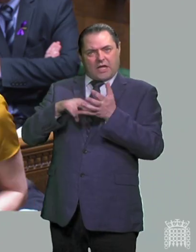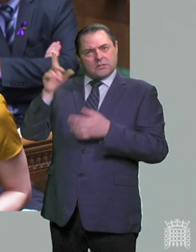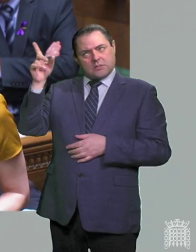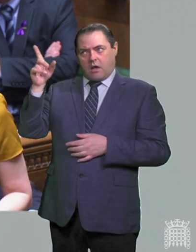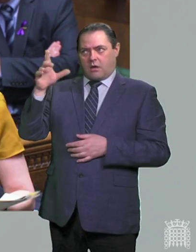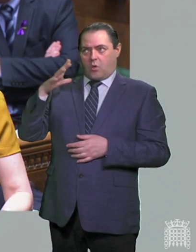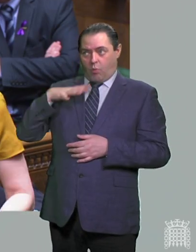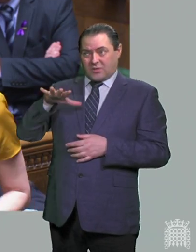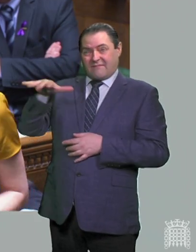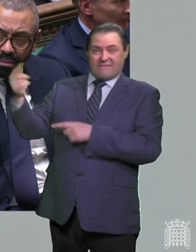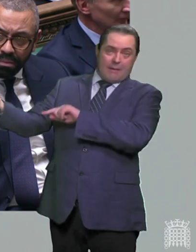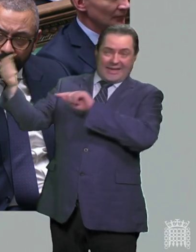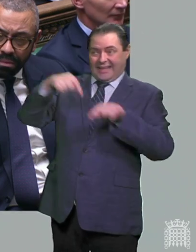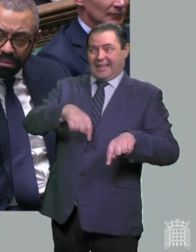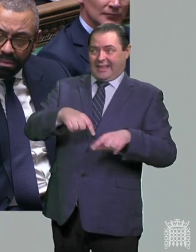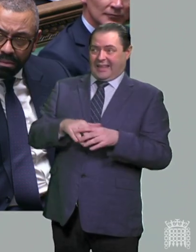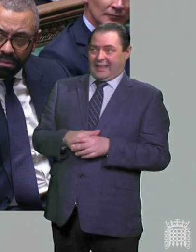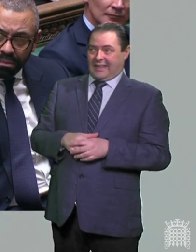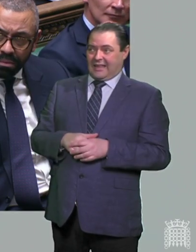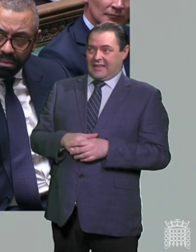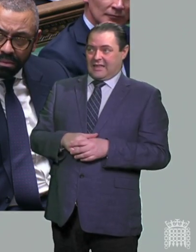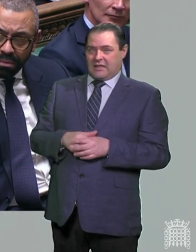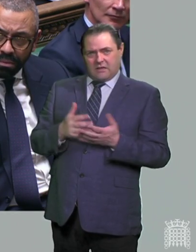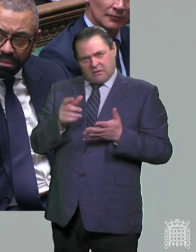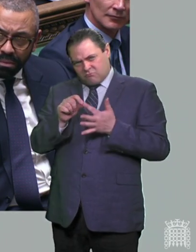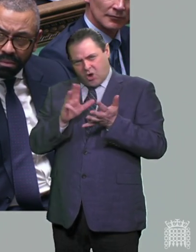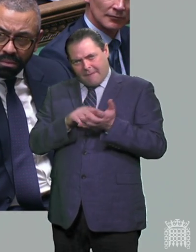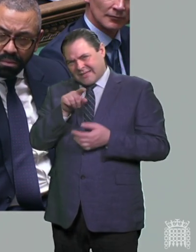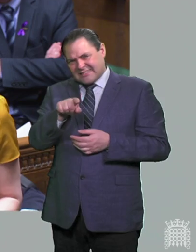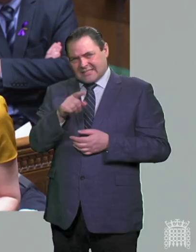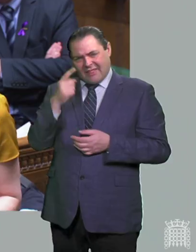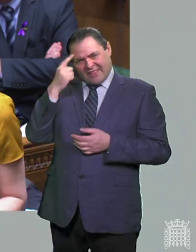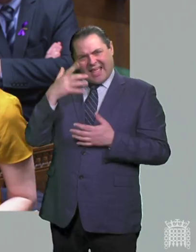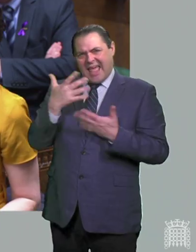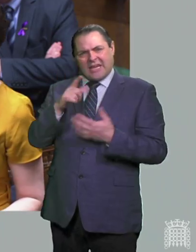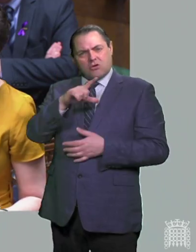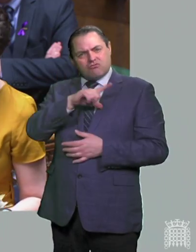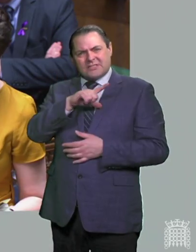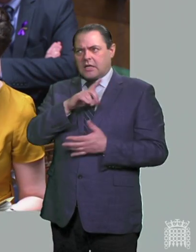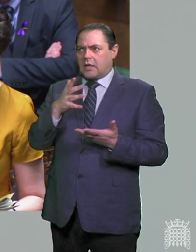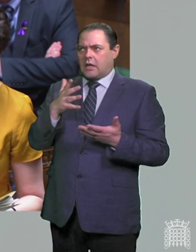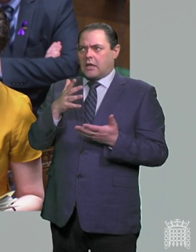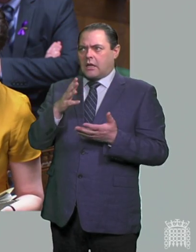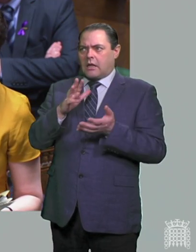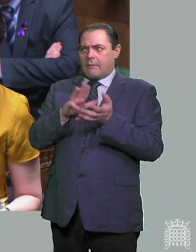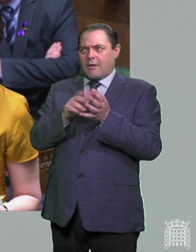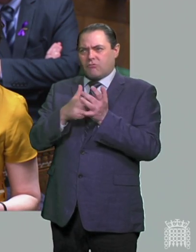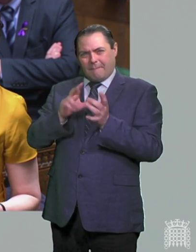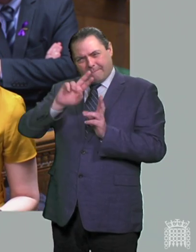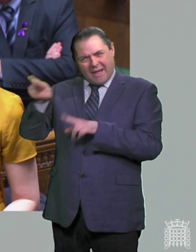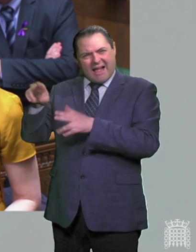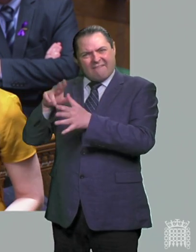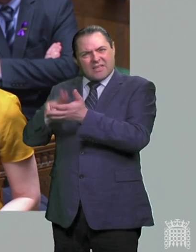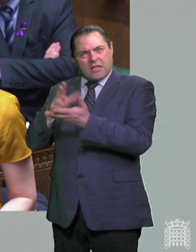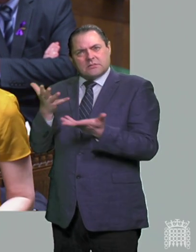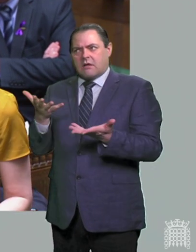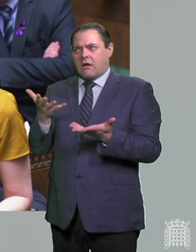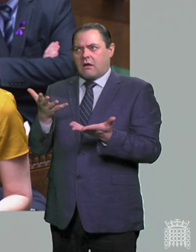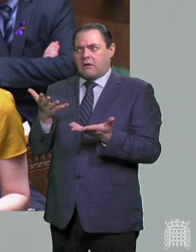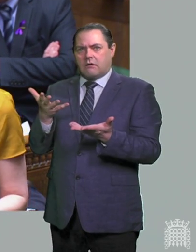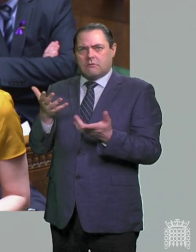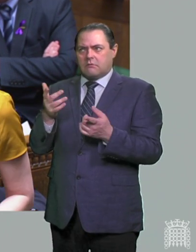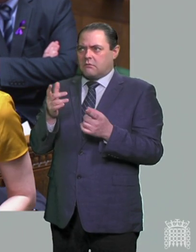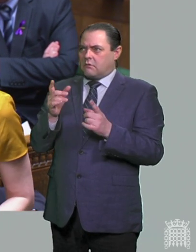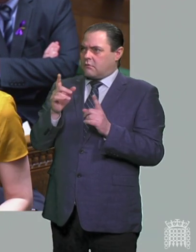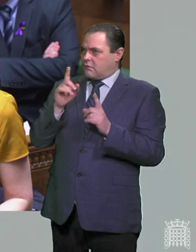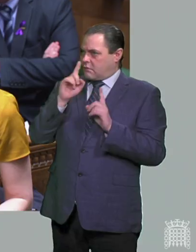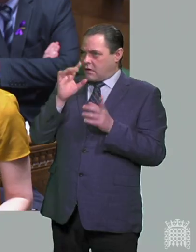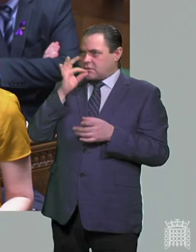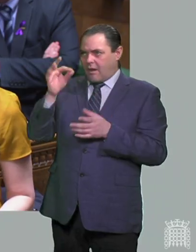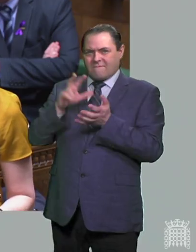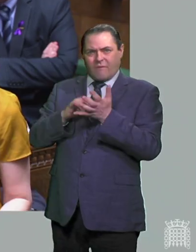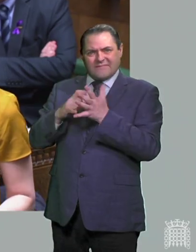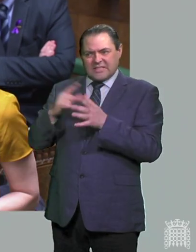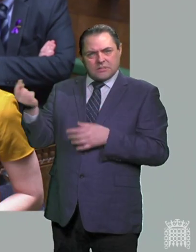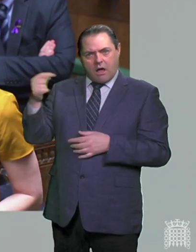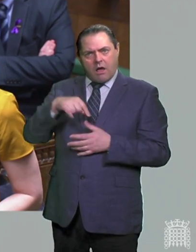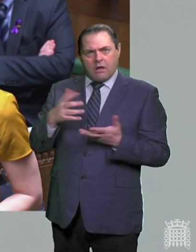She has been trying to get them here since Afghanistan fell. Can the Prime Minister think of any barriers or hardships Maryam might face in returning to a country where there is not even any means of applying for a visa?